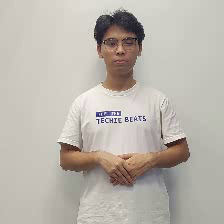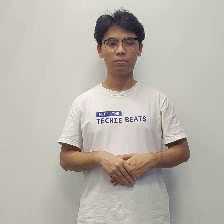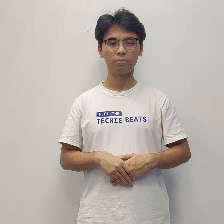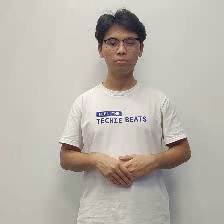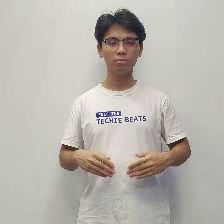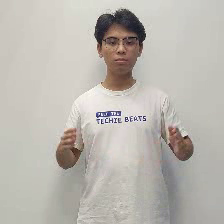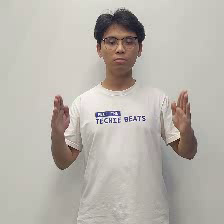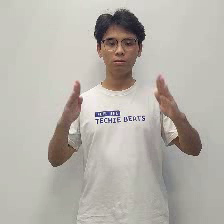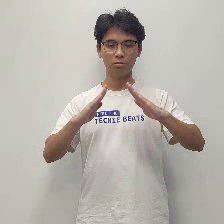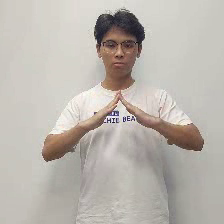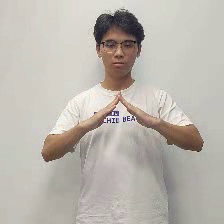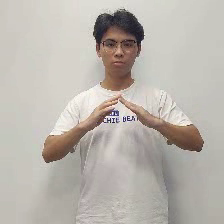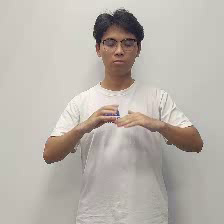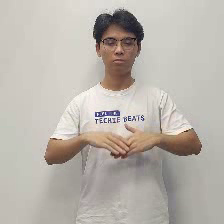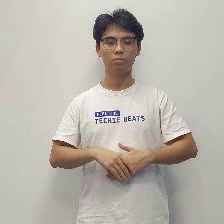Nhà